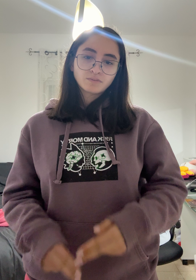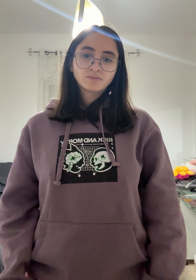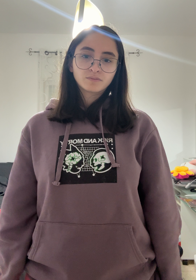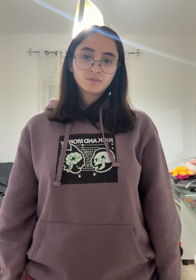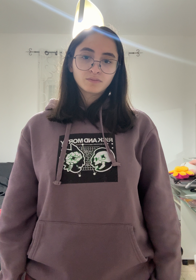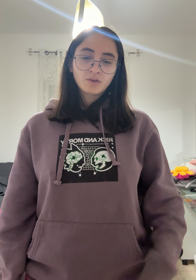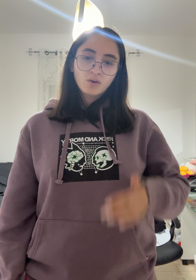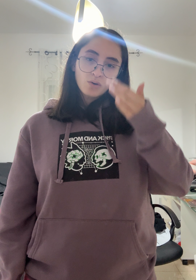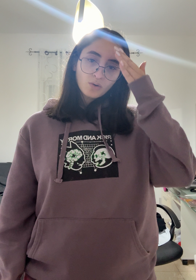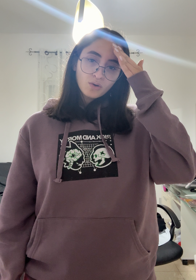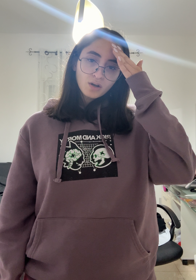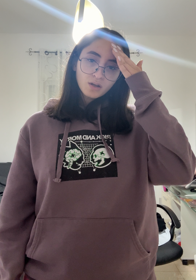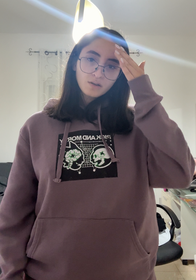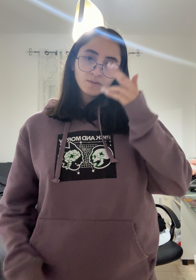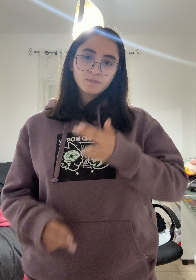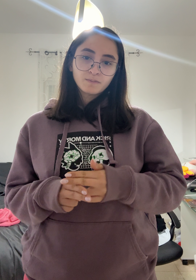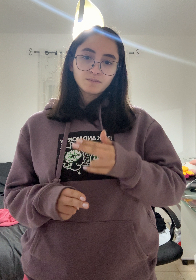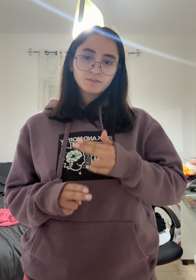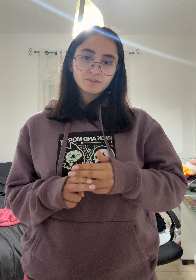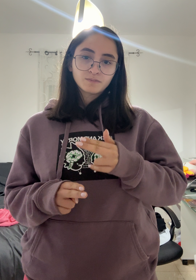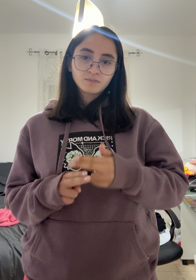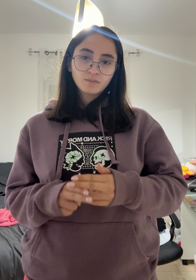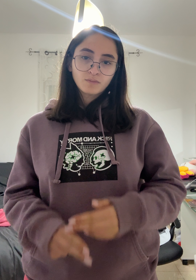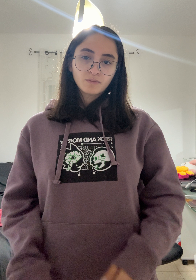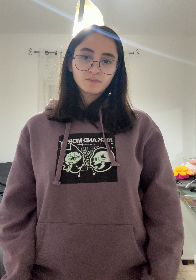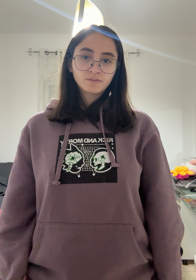חולה